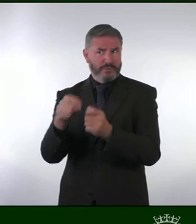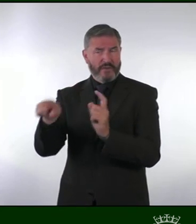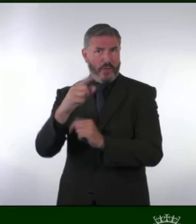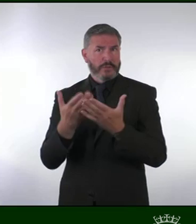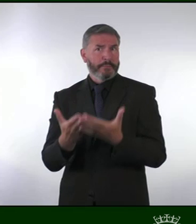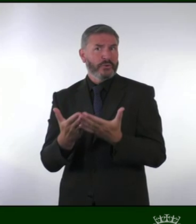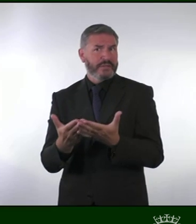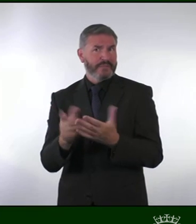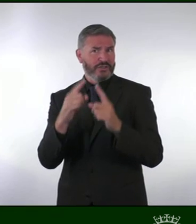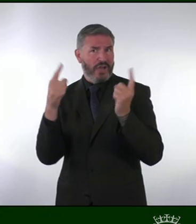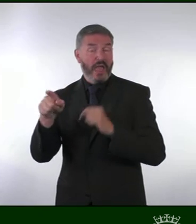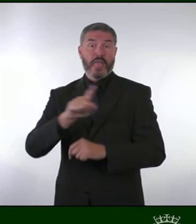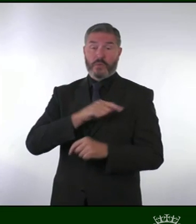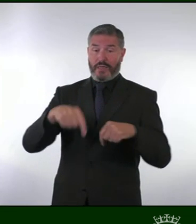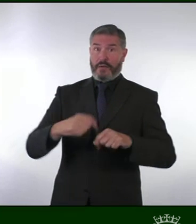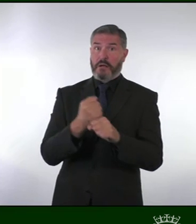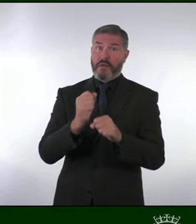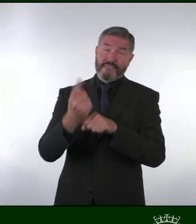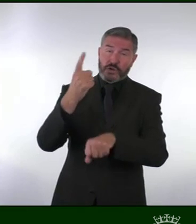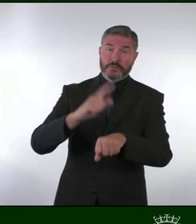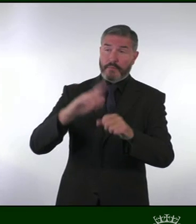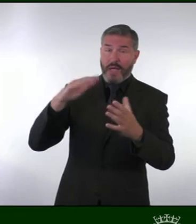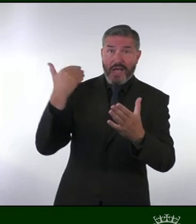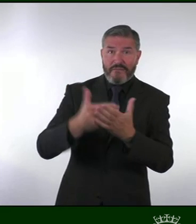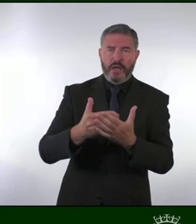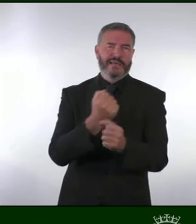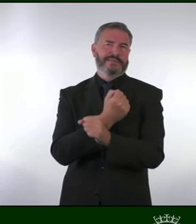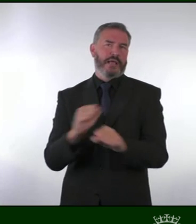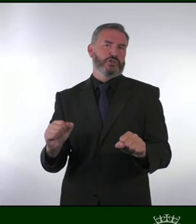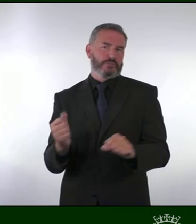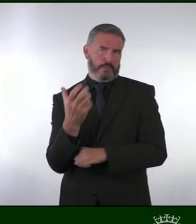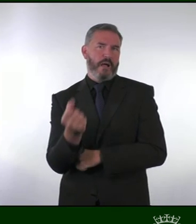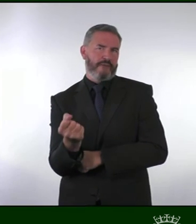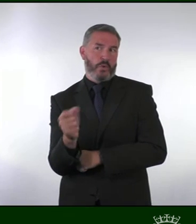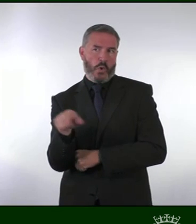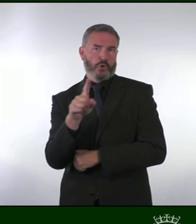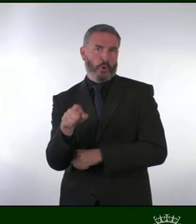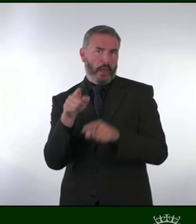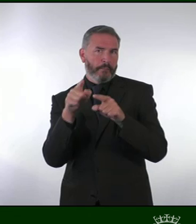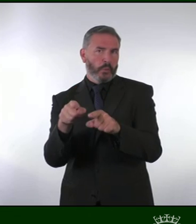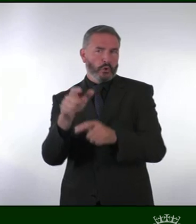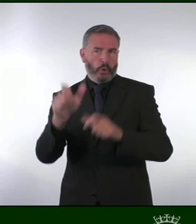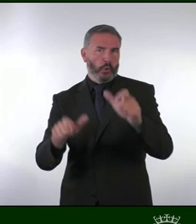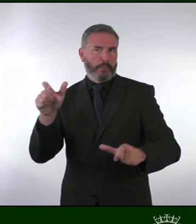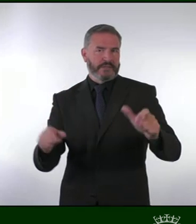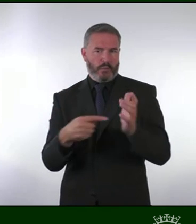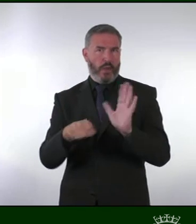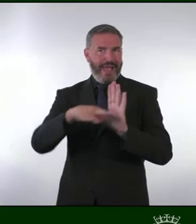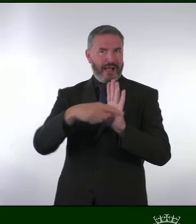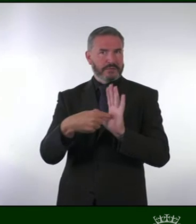That is why this Government, for the first time, have brought in targeted sanctions against those who abuse human rights in the form of the Magnitsky Act.